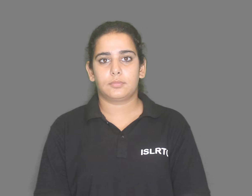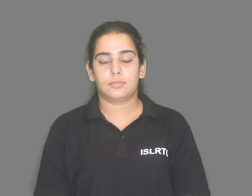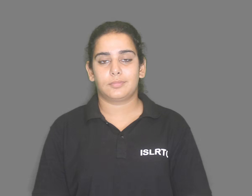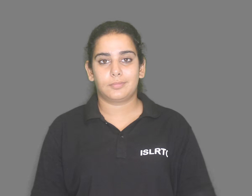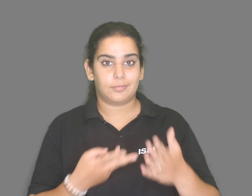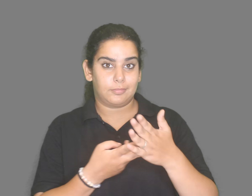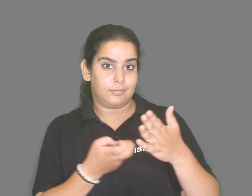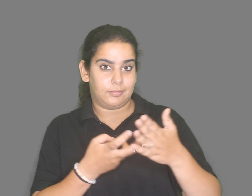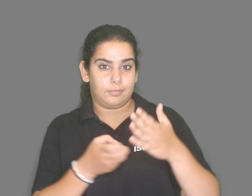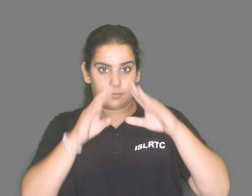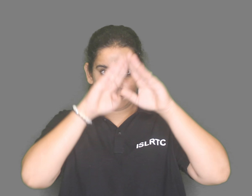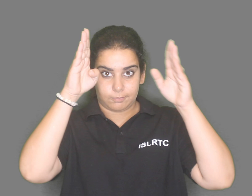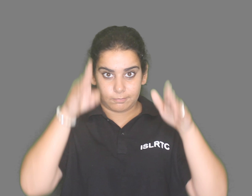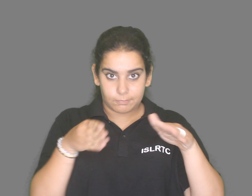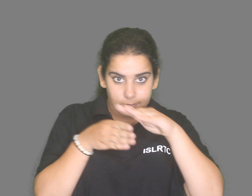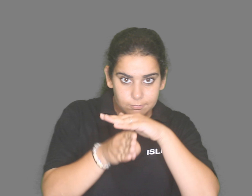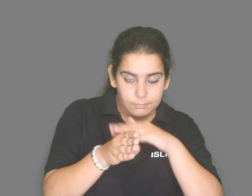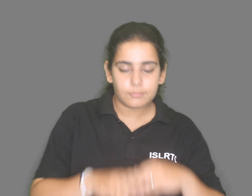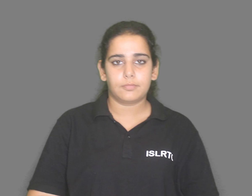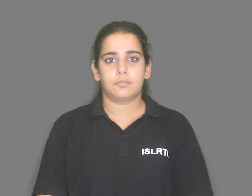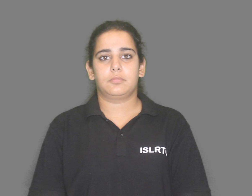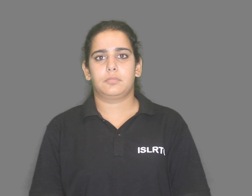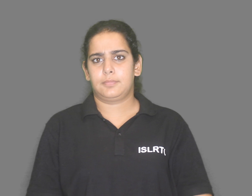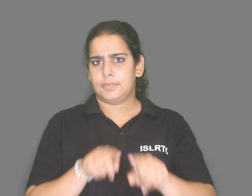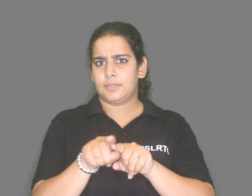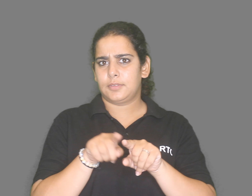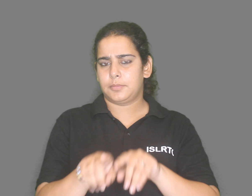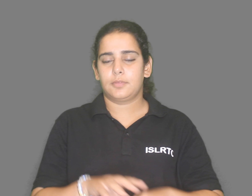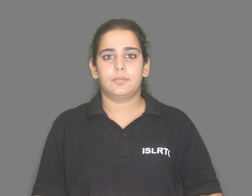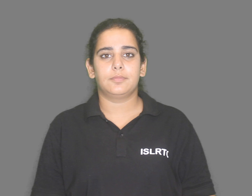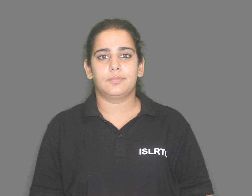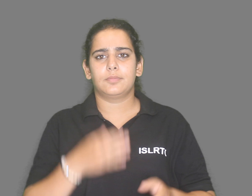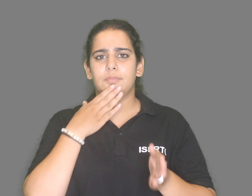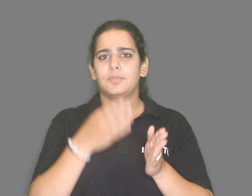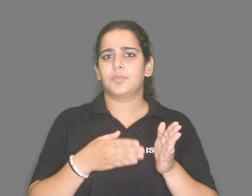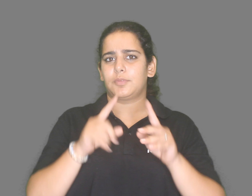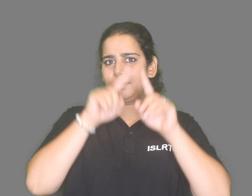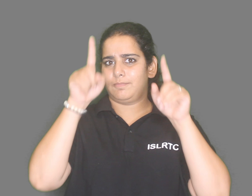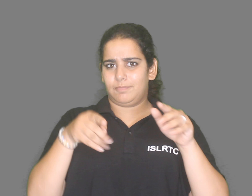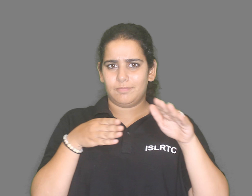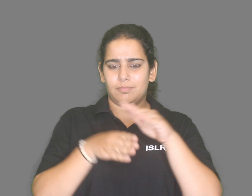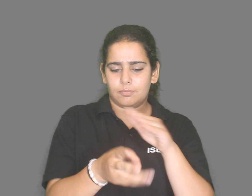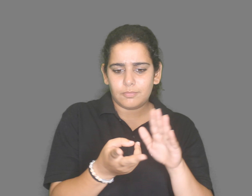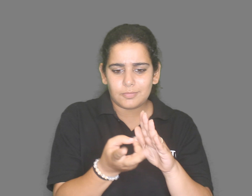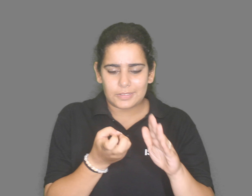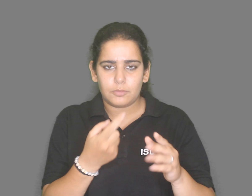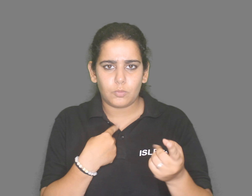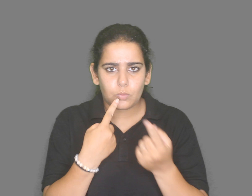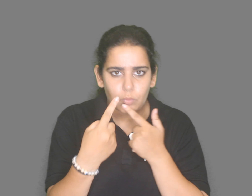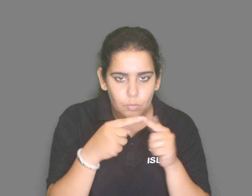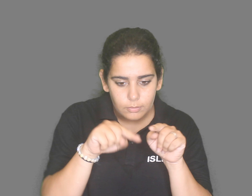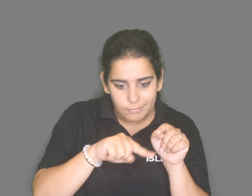Reservation counter The place of reserving something